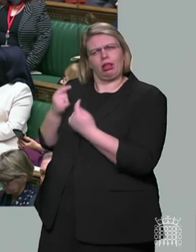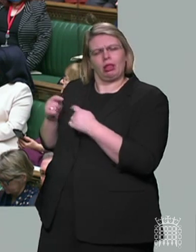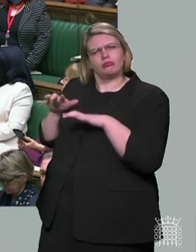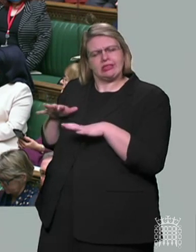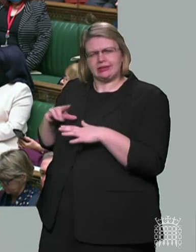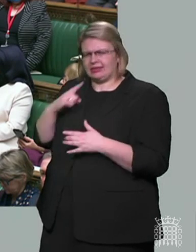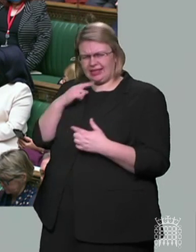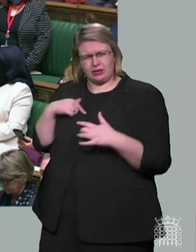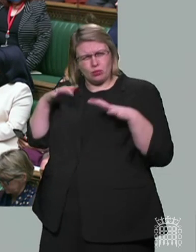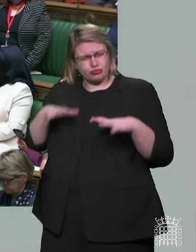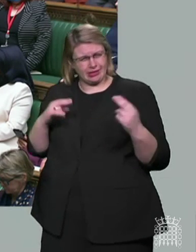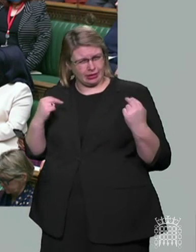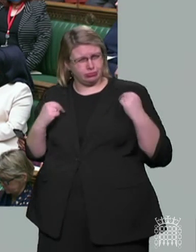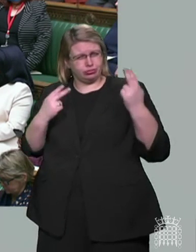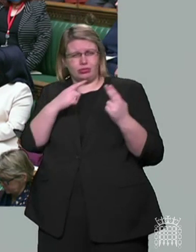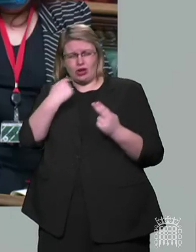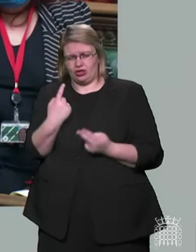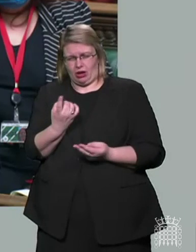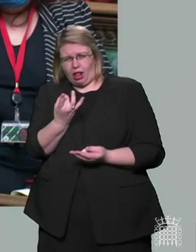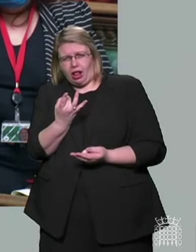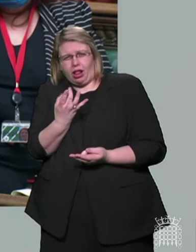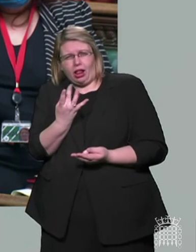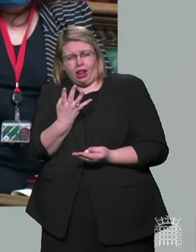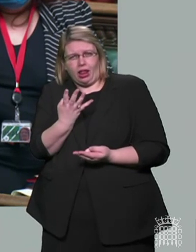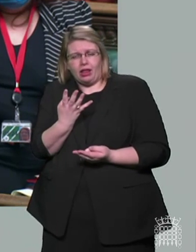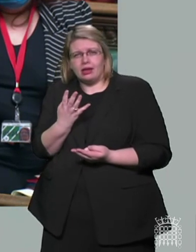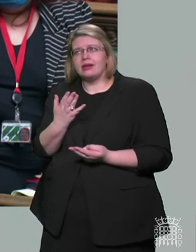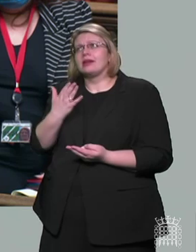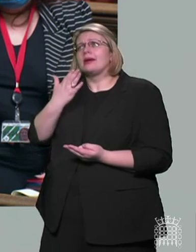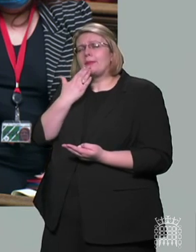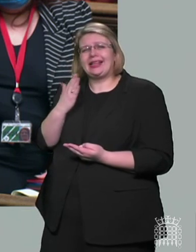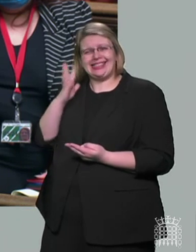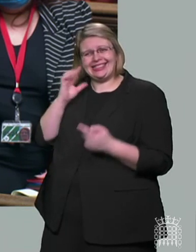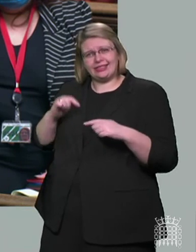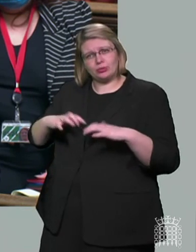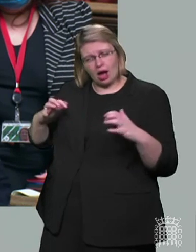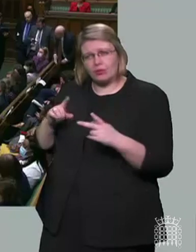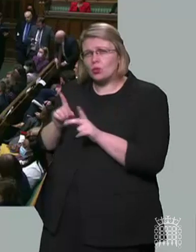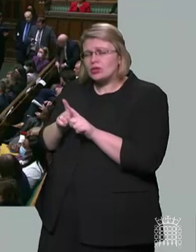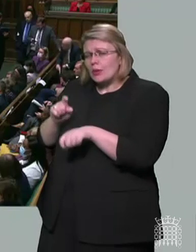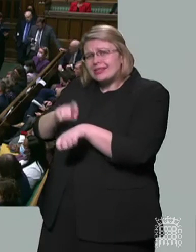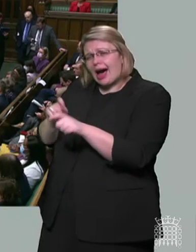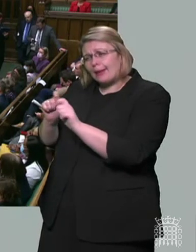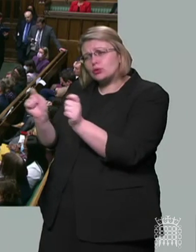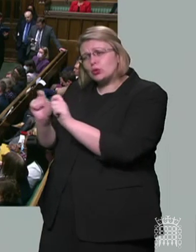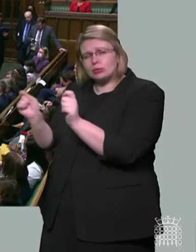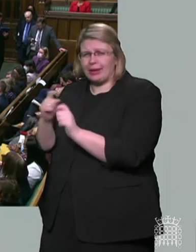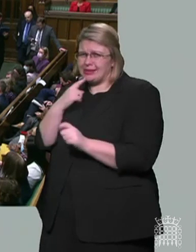If the Prime Minister will not listen to Members of this House, will he at least listen to The Times newspaper?